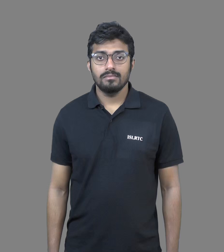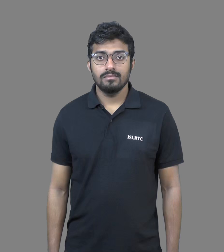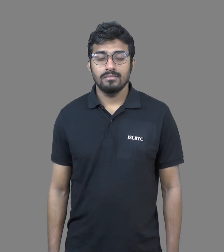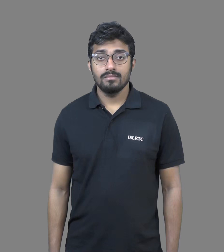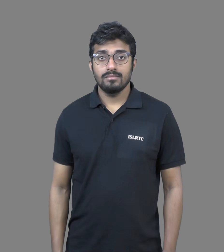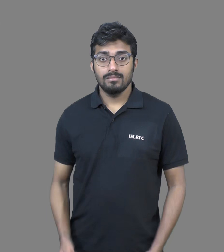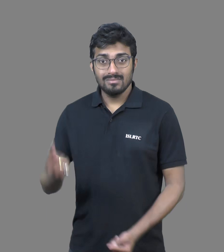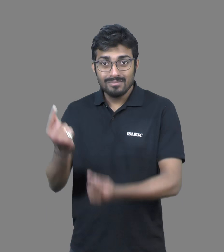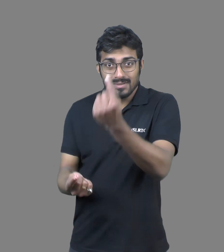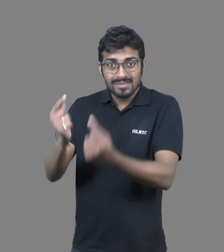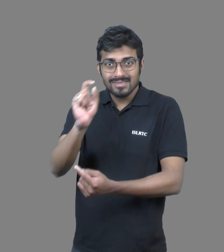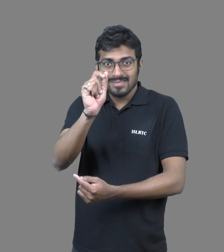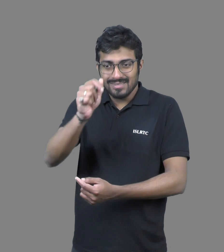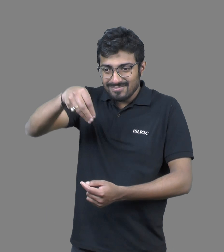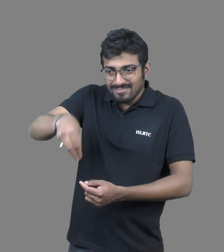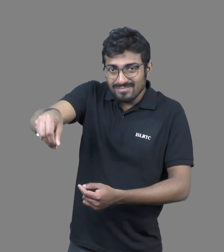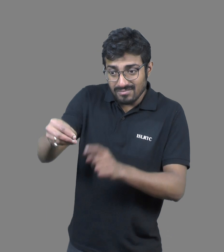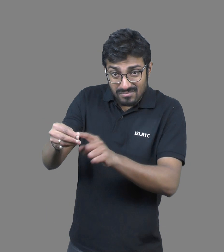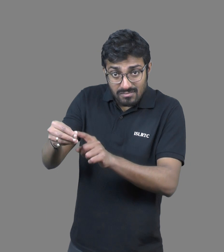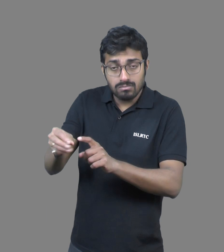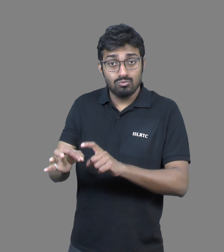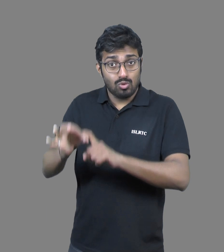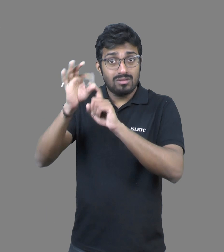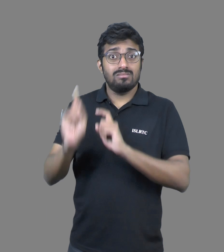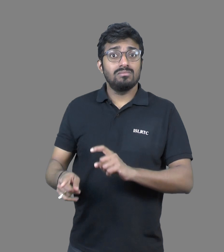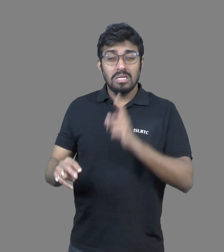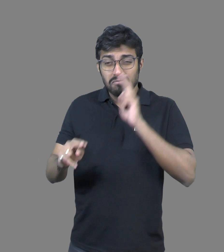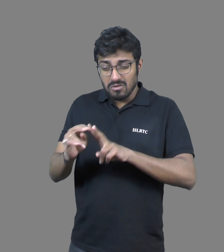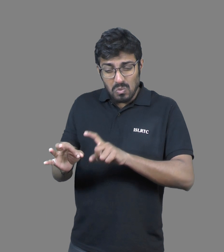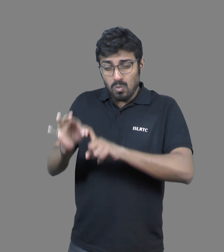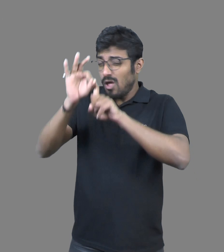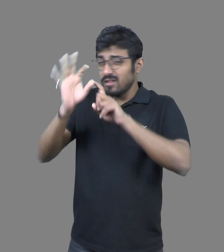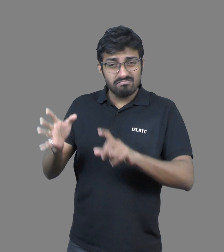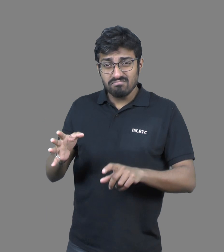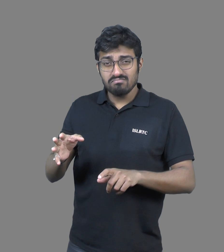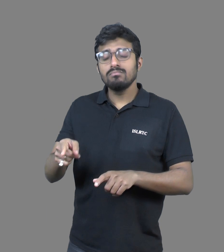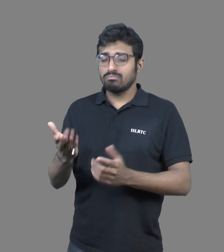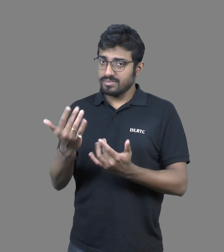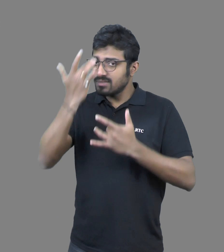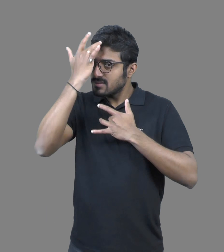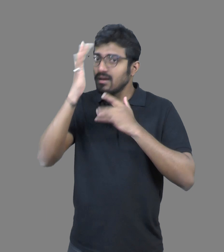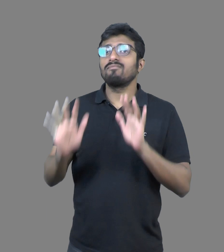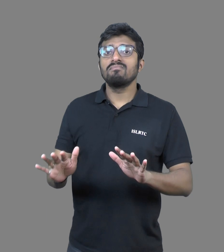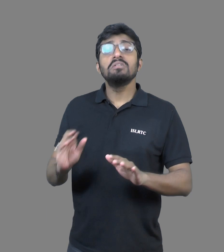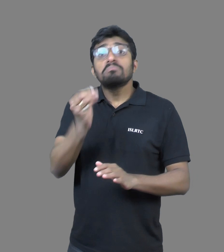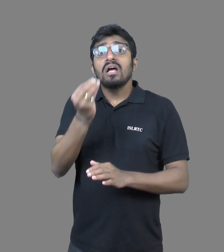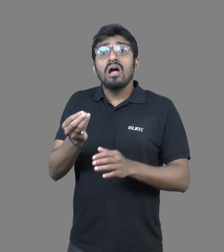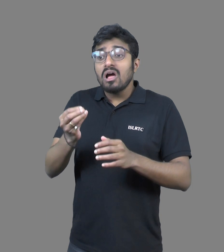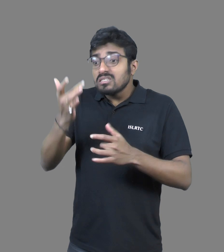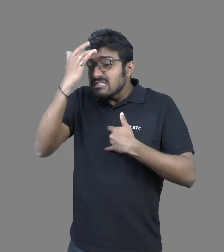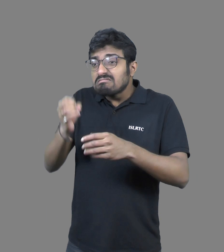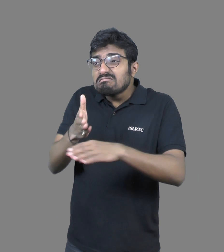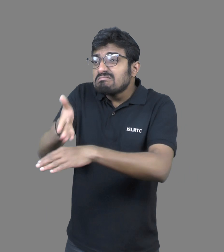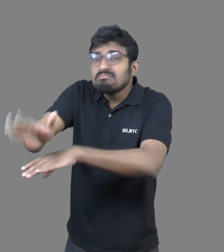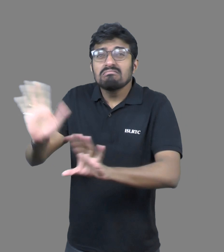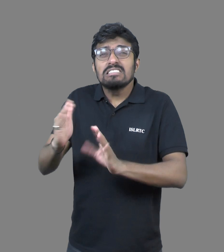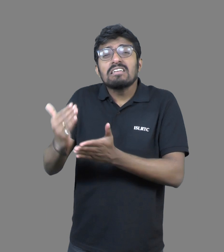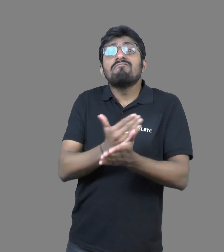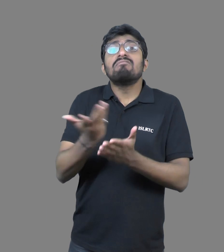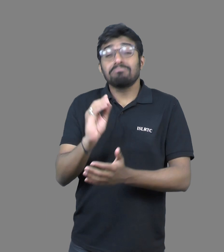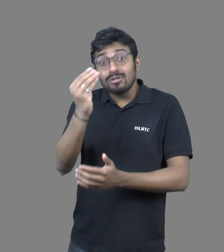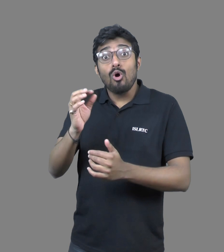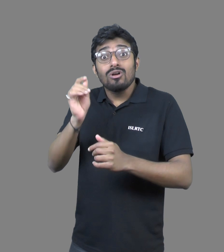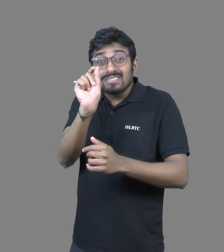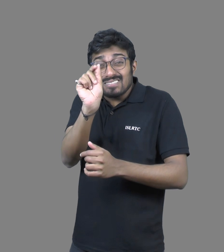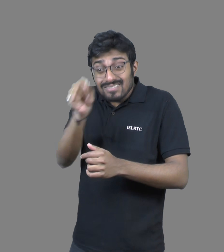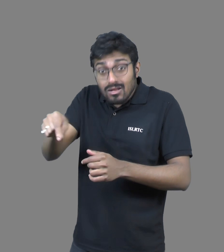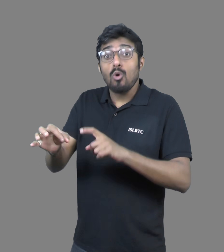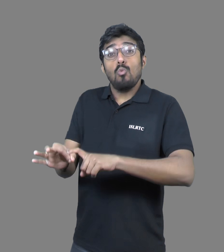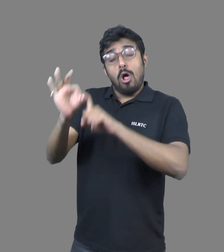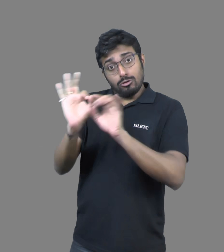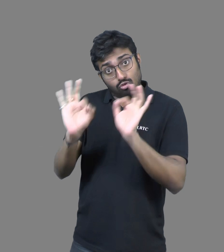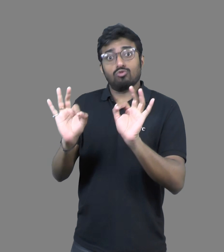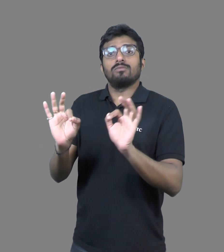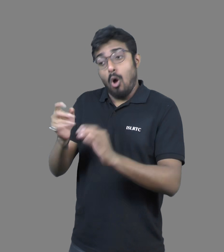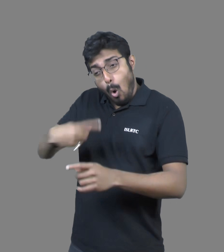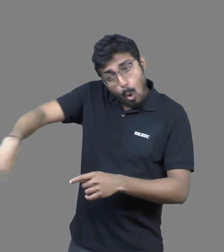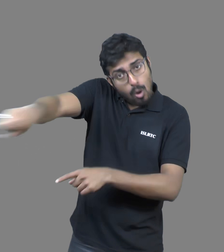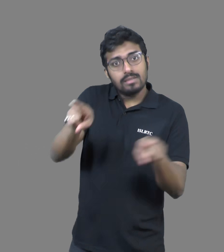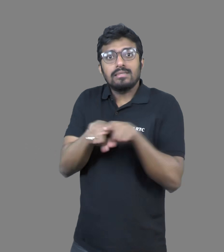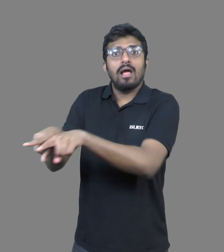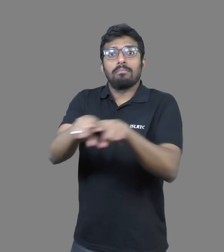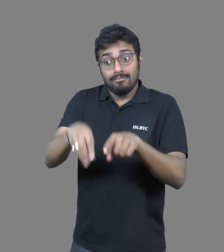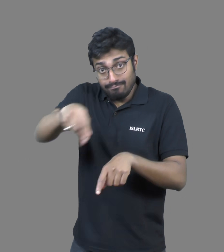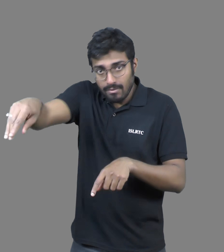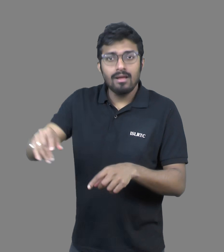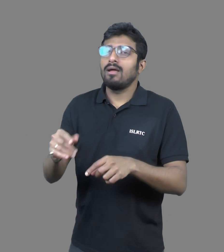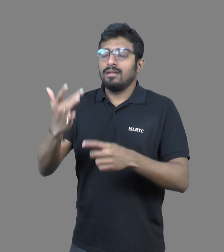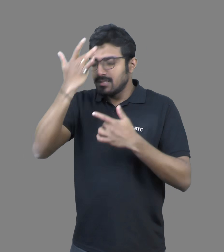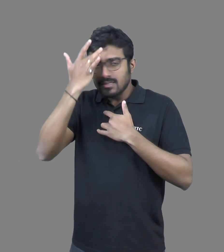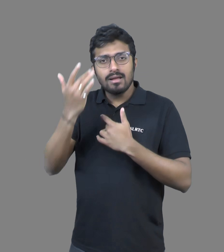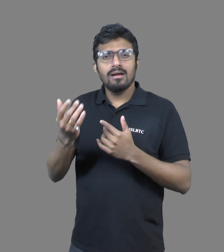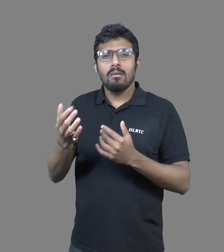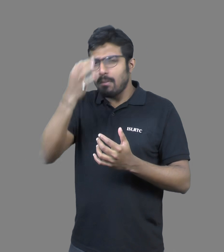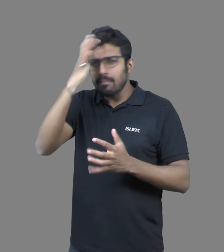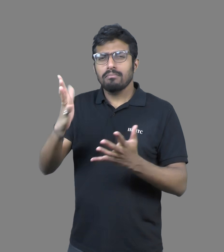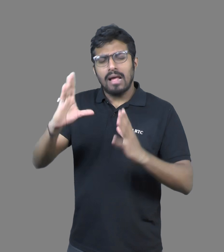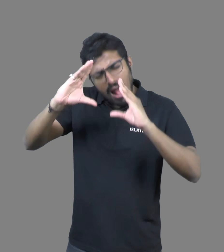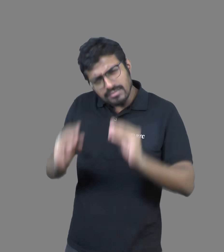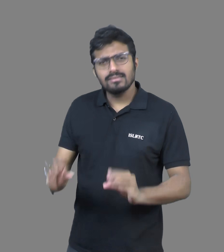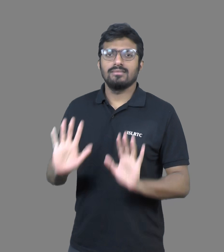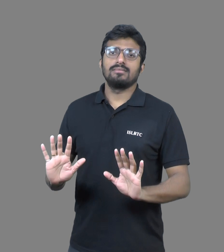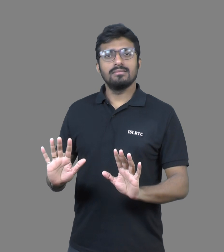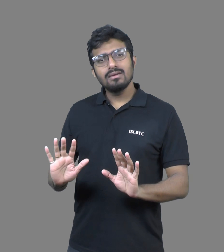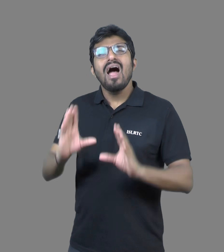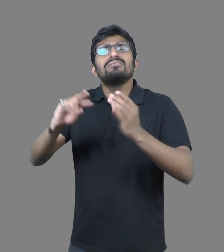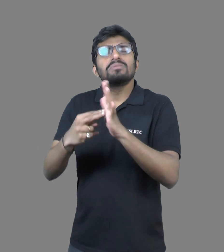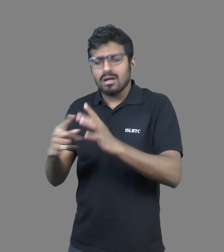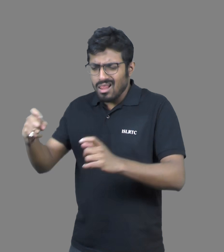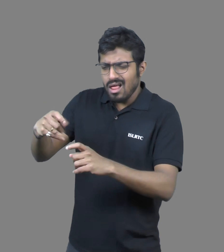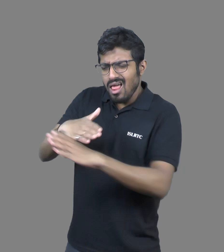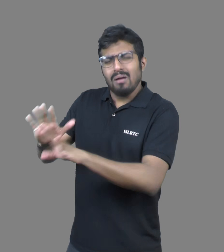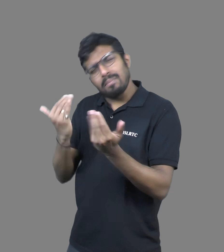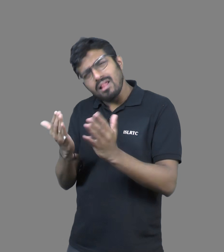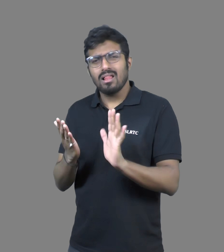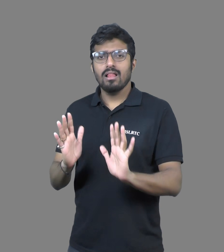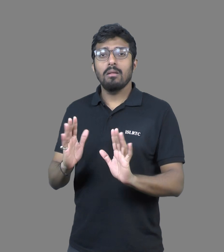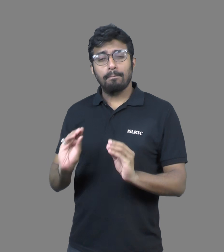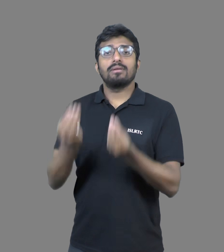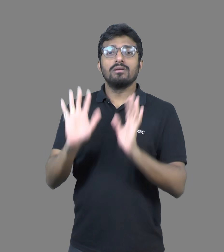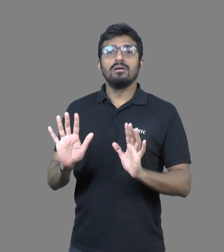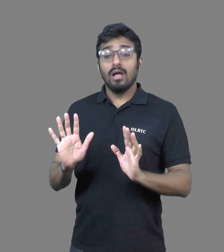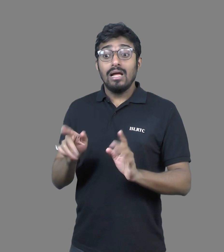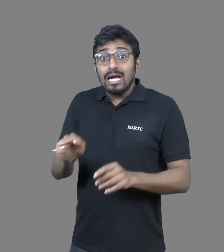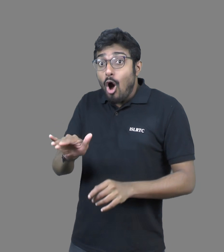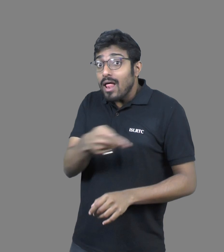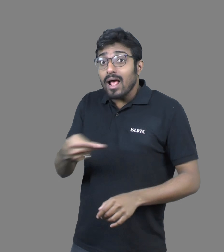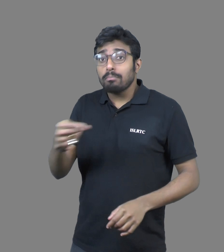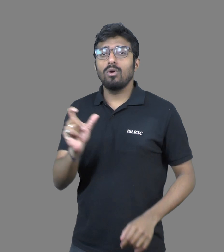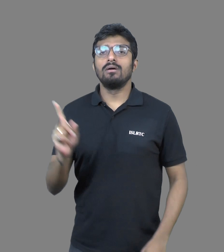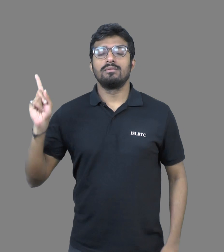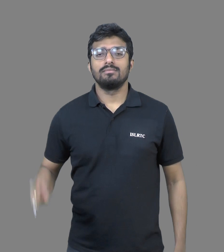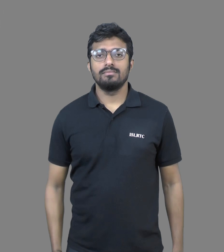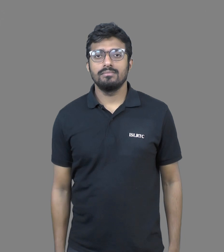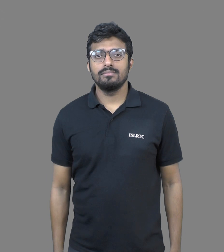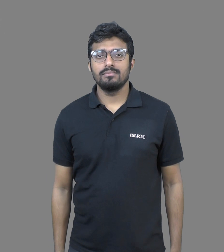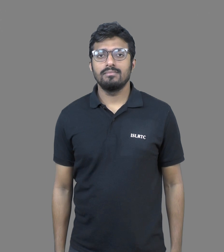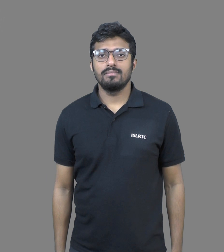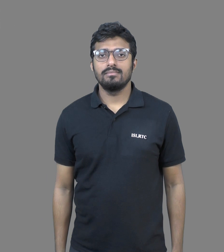Selection of Seed